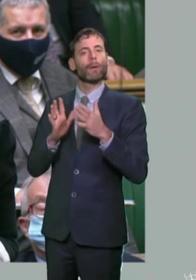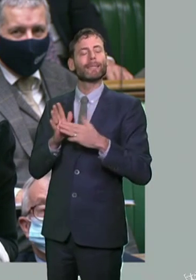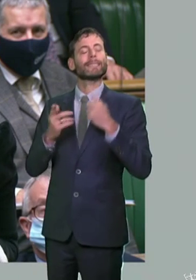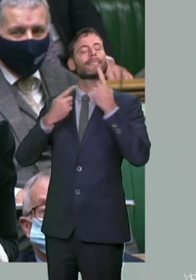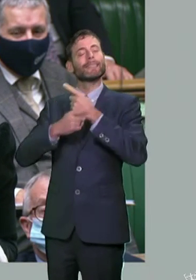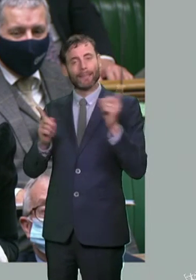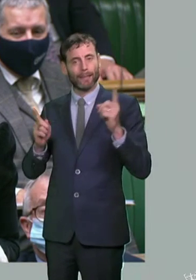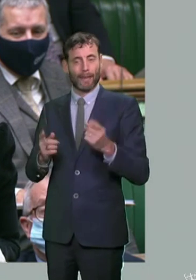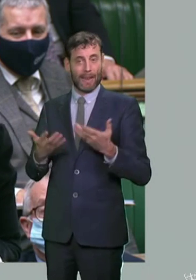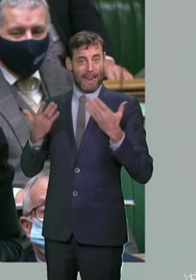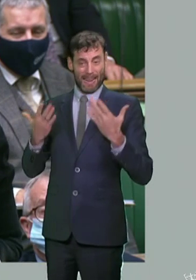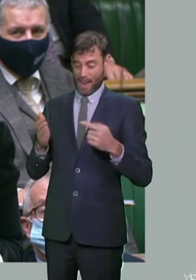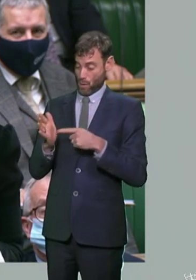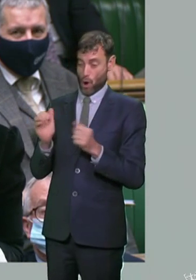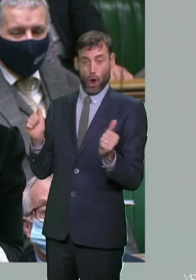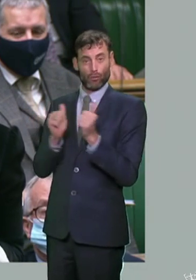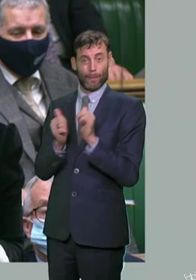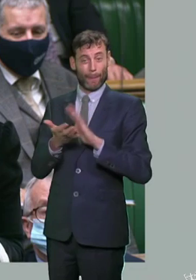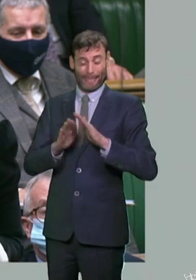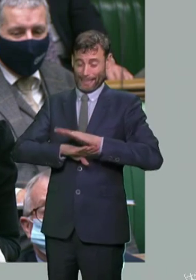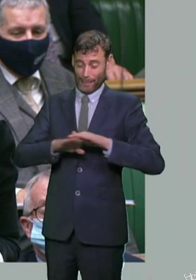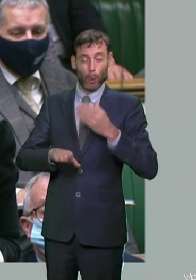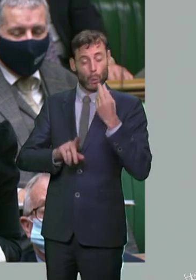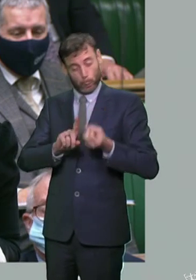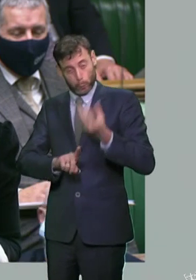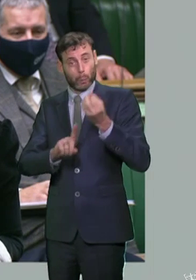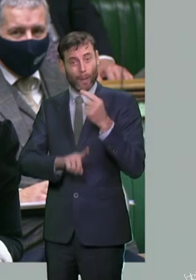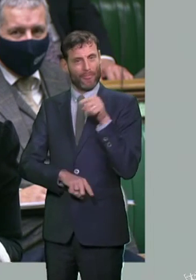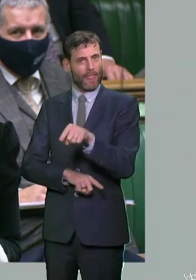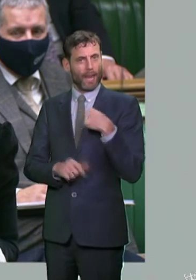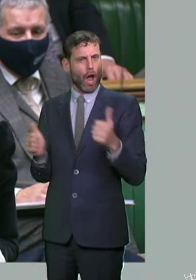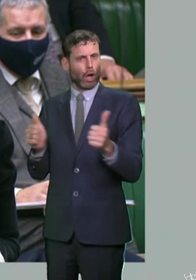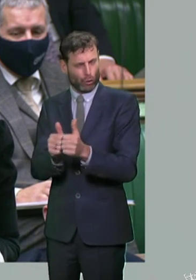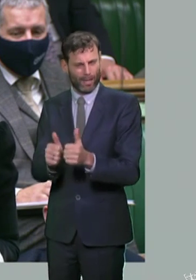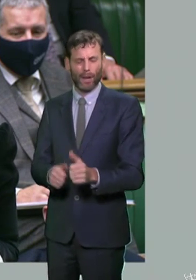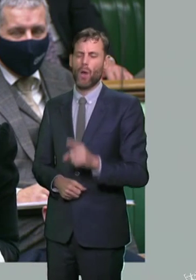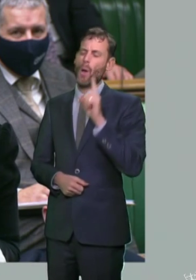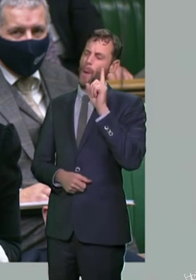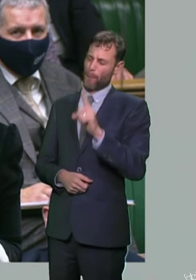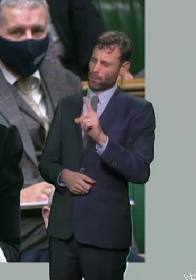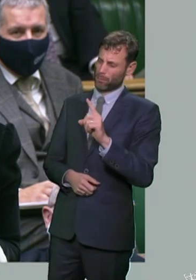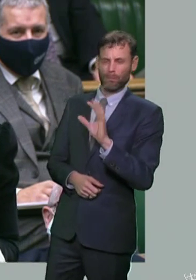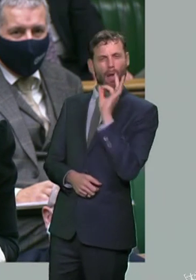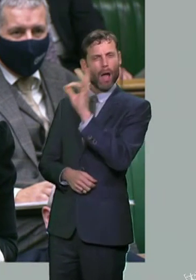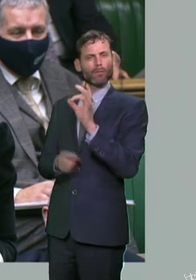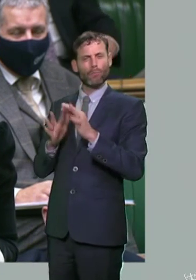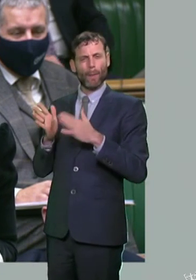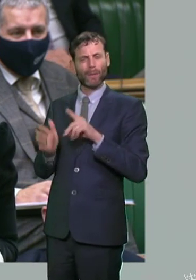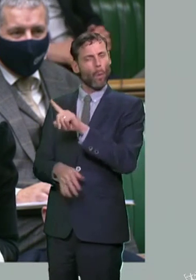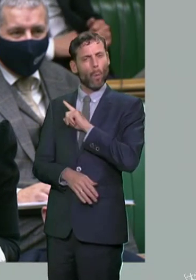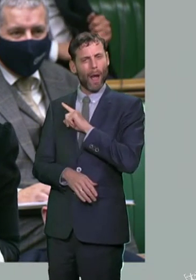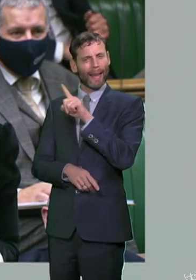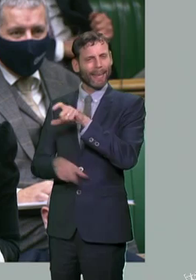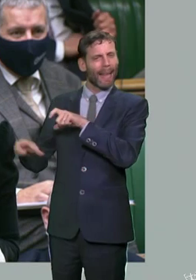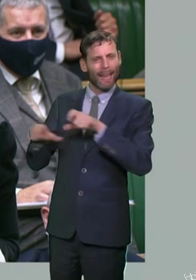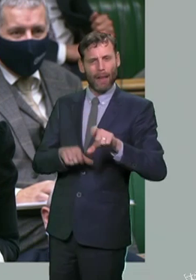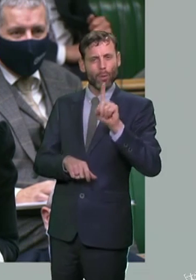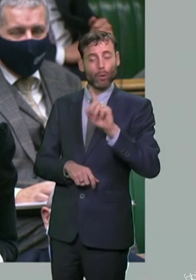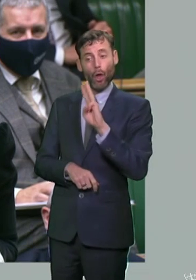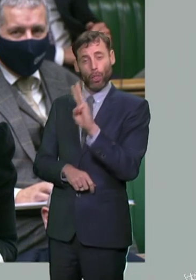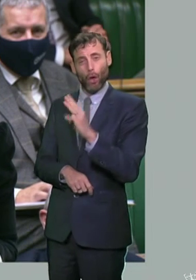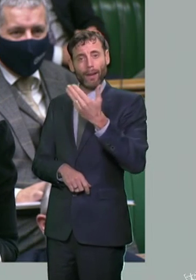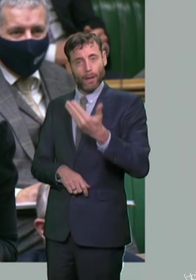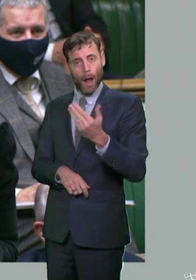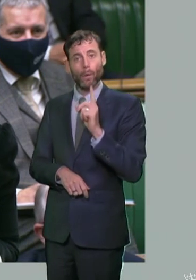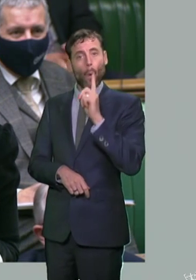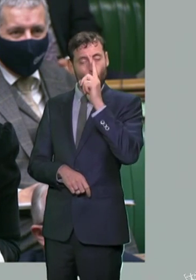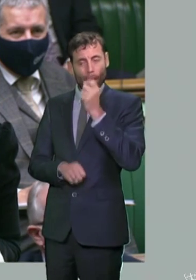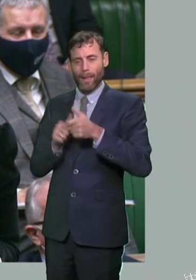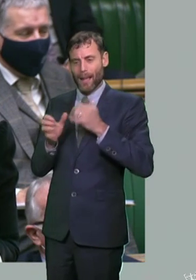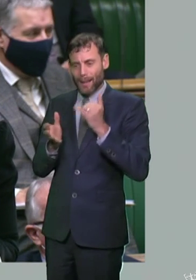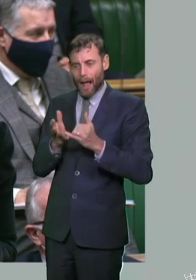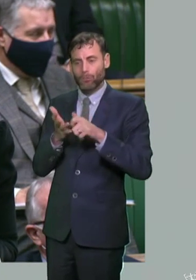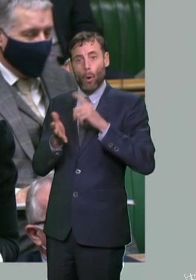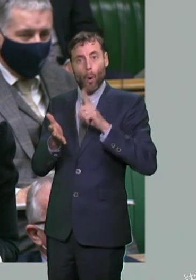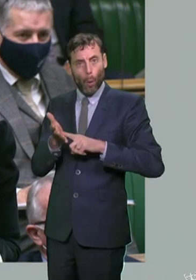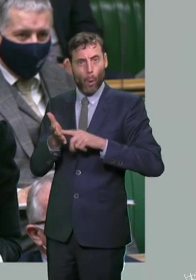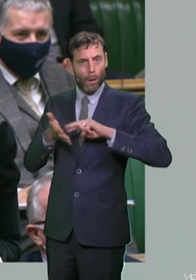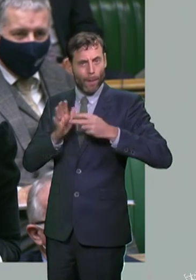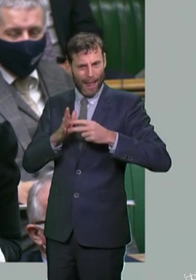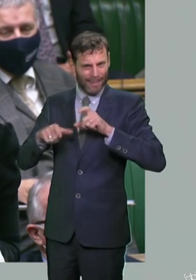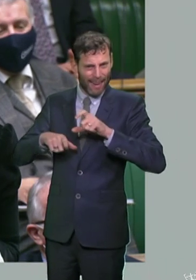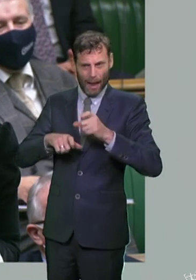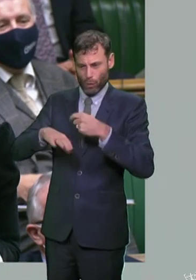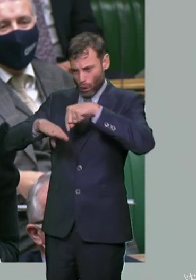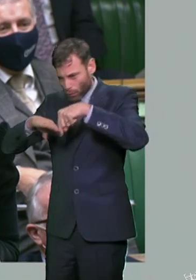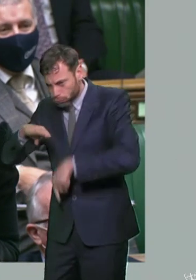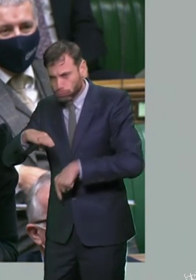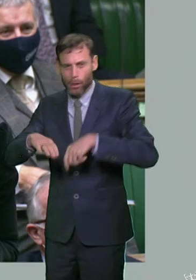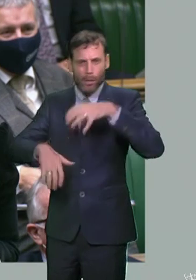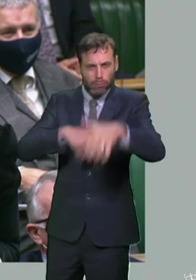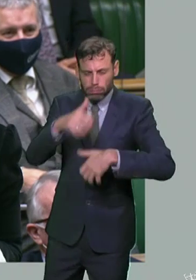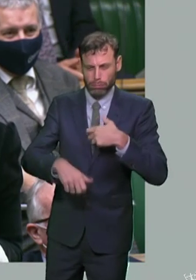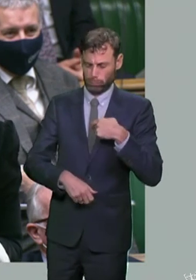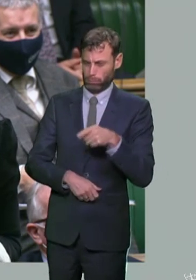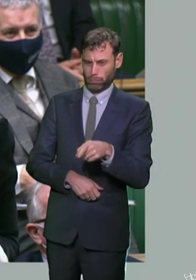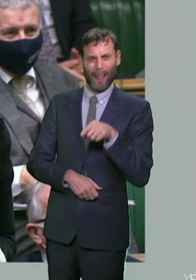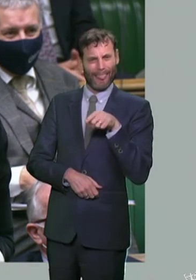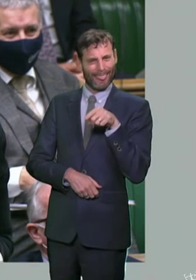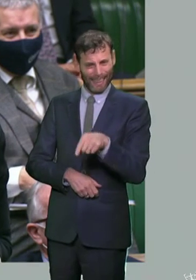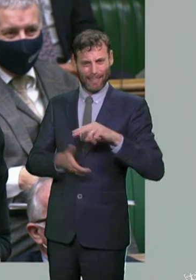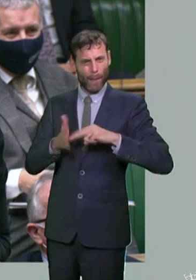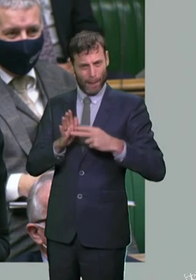That, however, prompts the question of why his Government are pressing ahead not just with the Cambo oilfield, but with 39 other oil, gas and coal developments, which would amount to three times the UK’s current annual climate emissions.